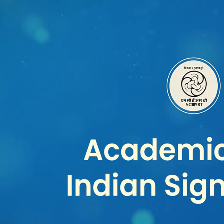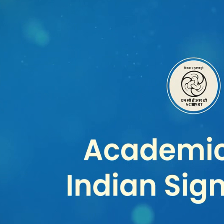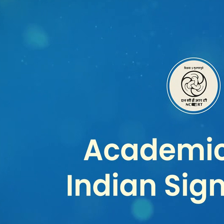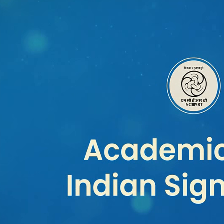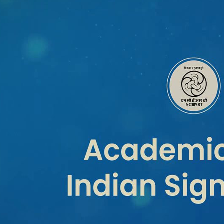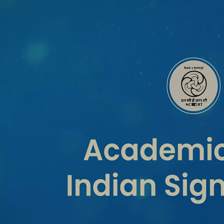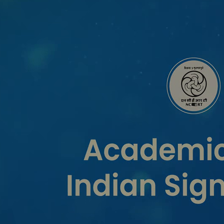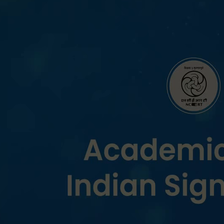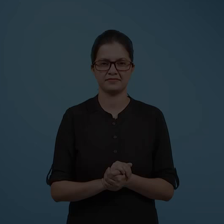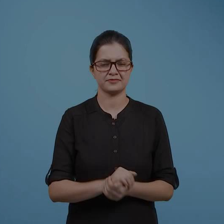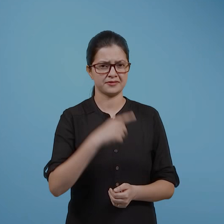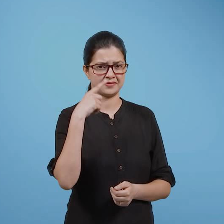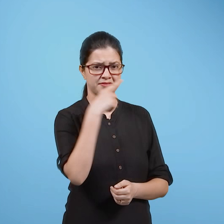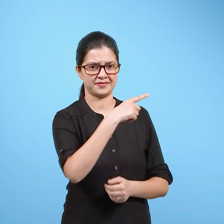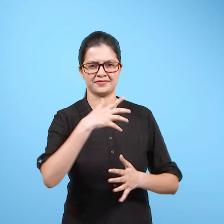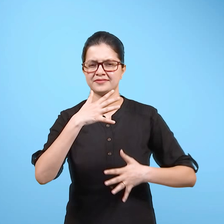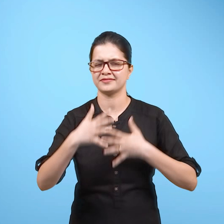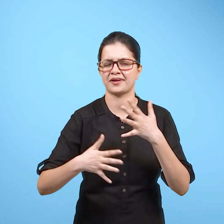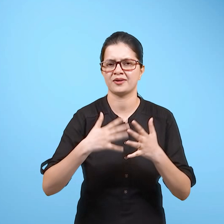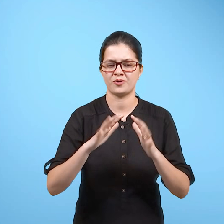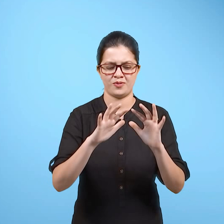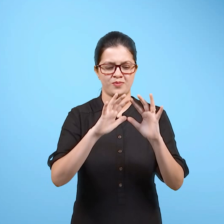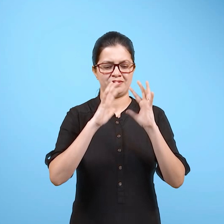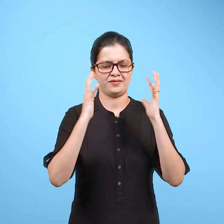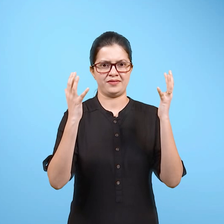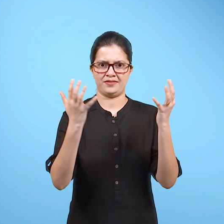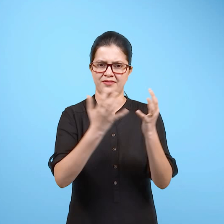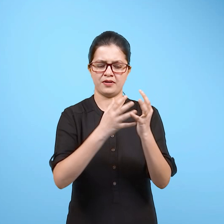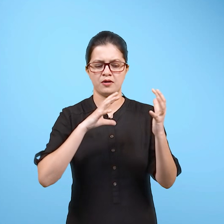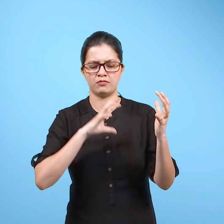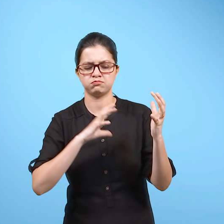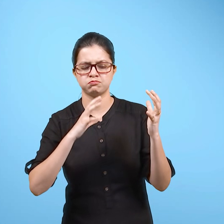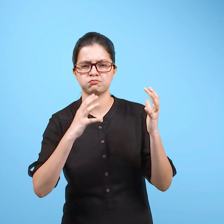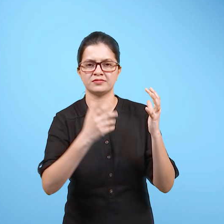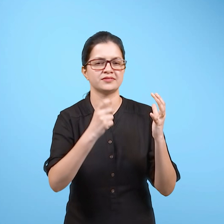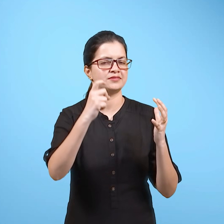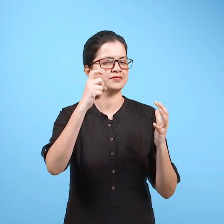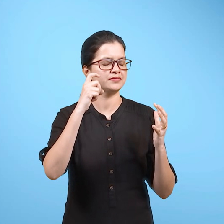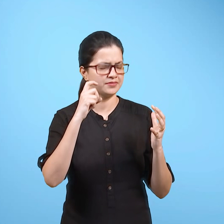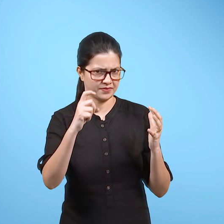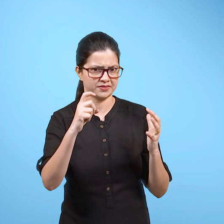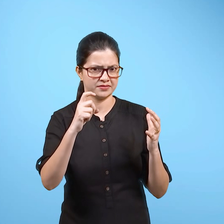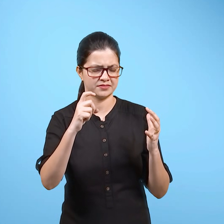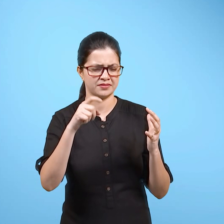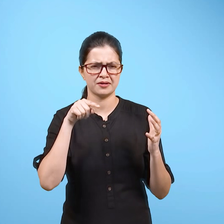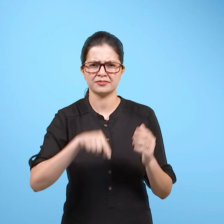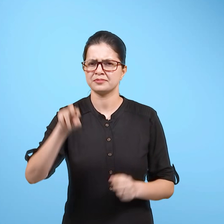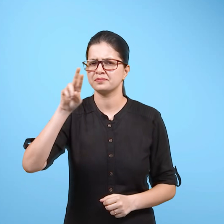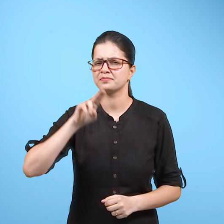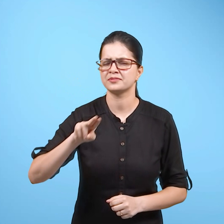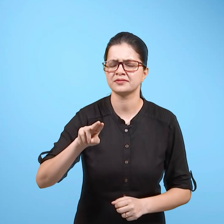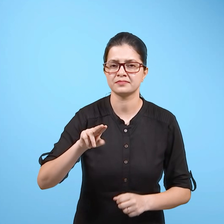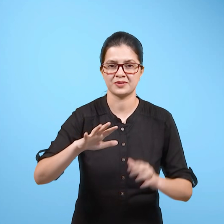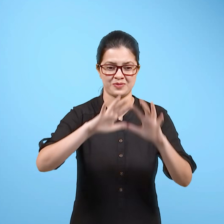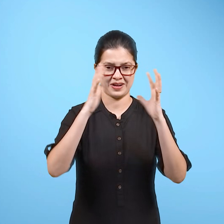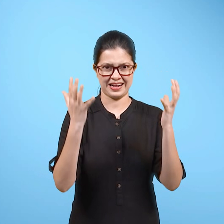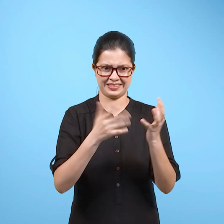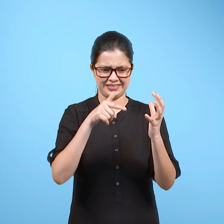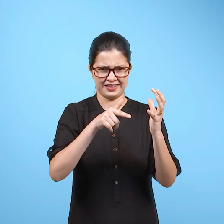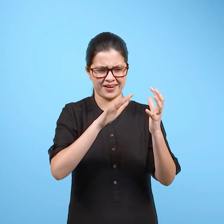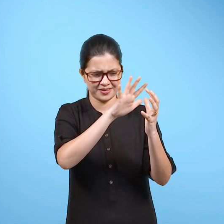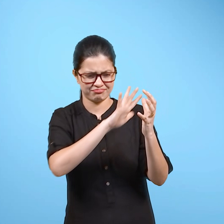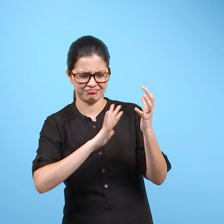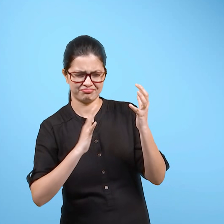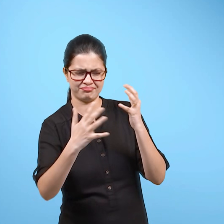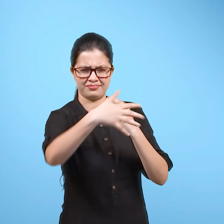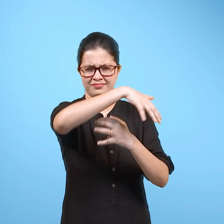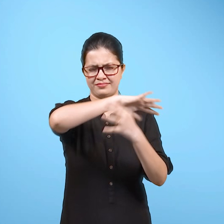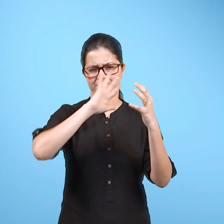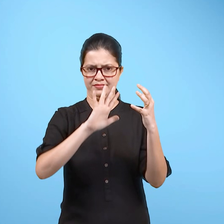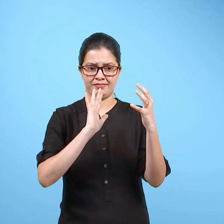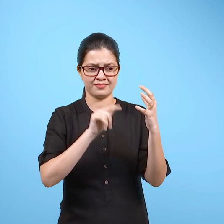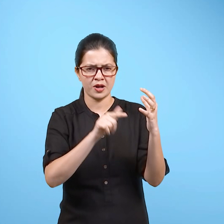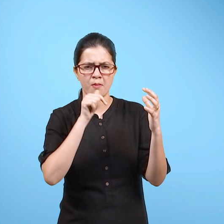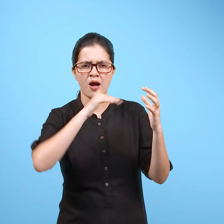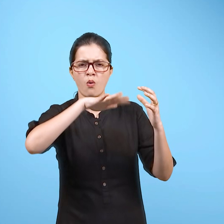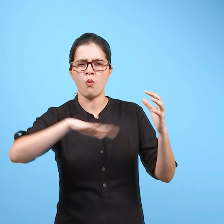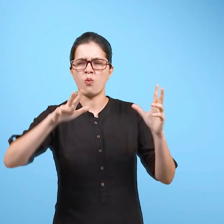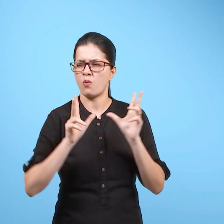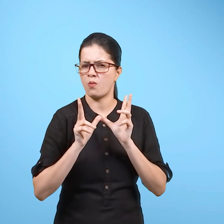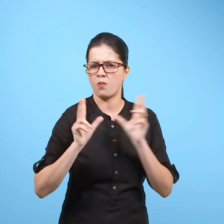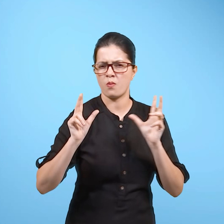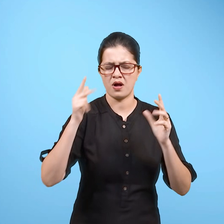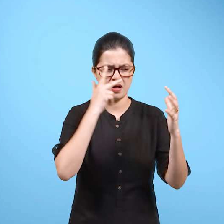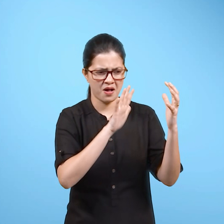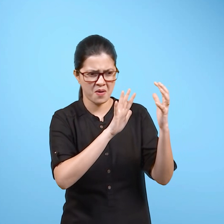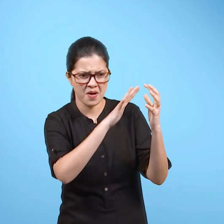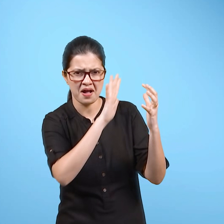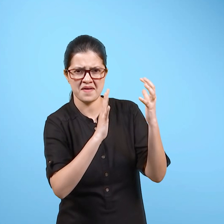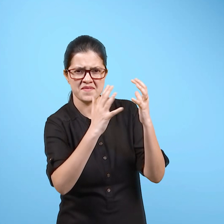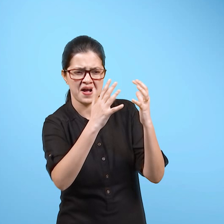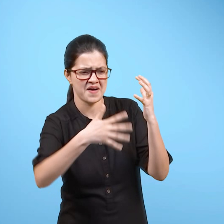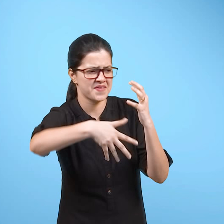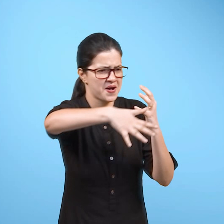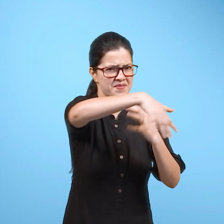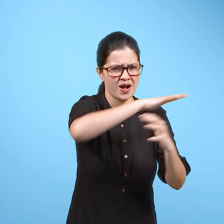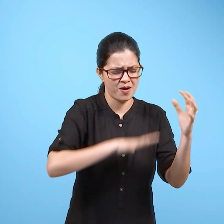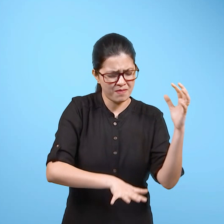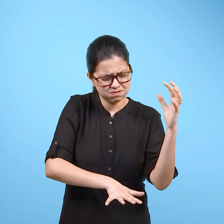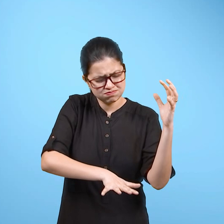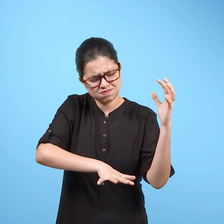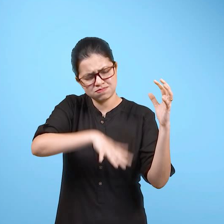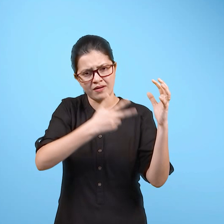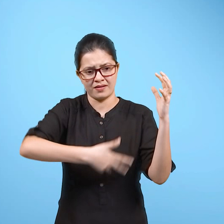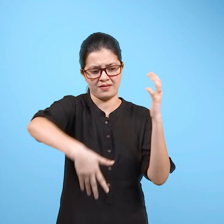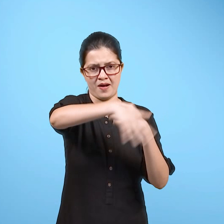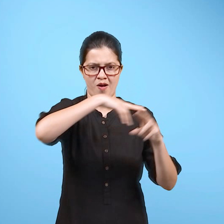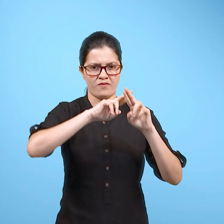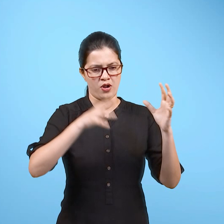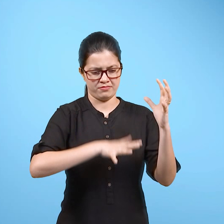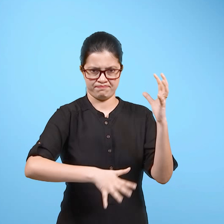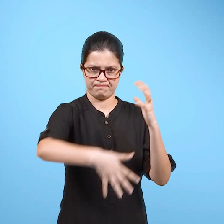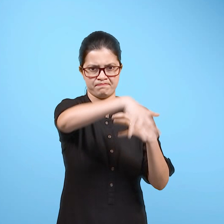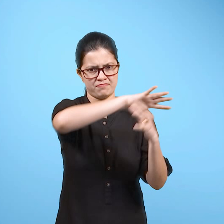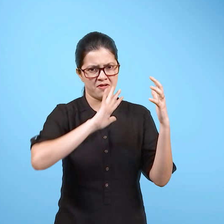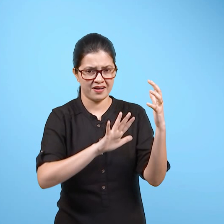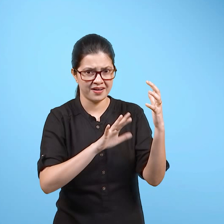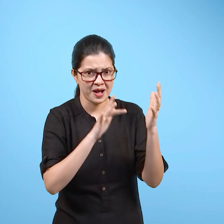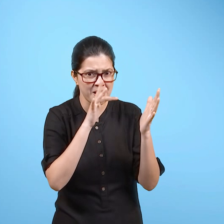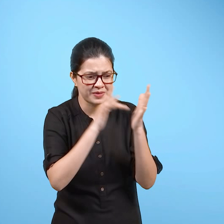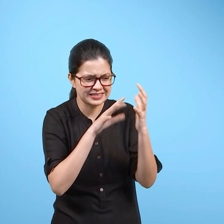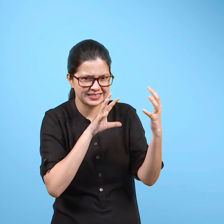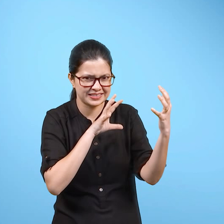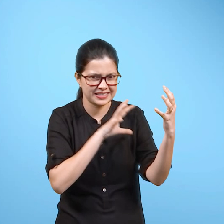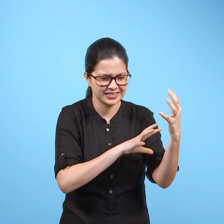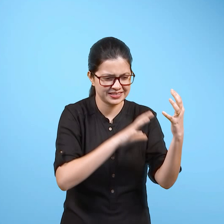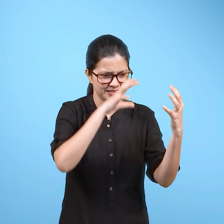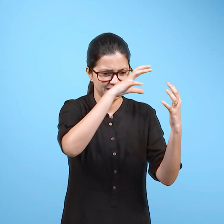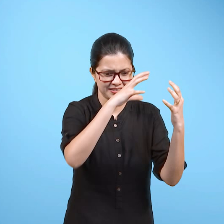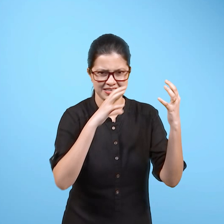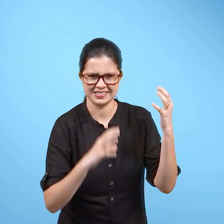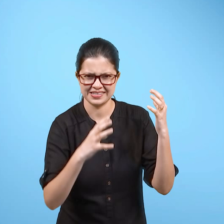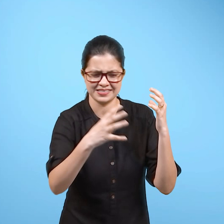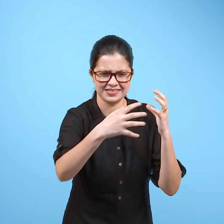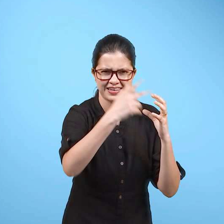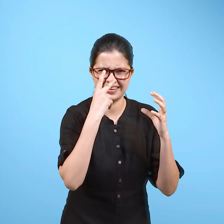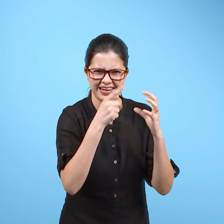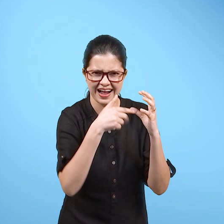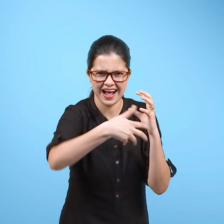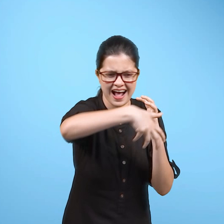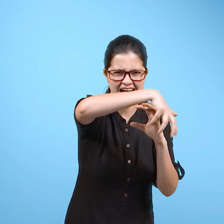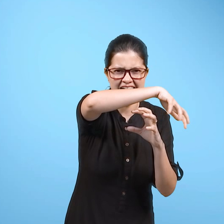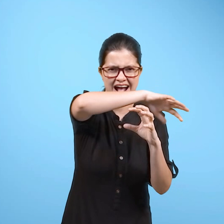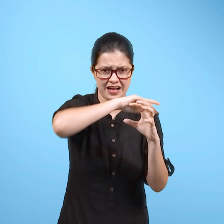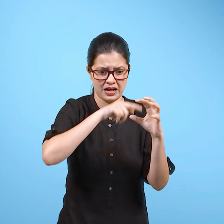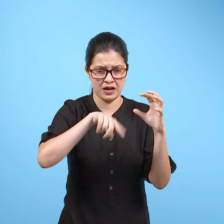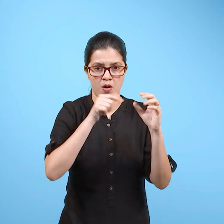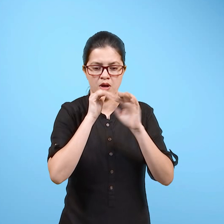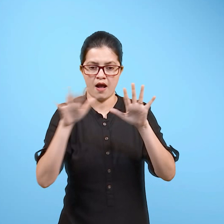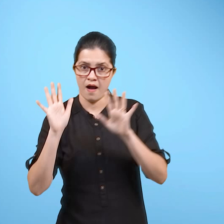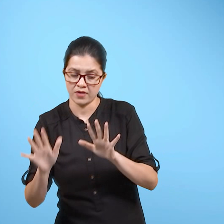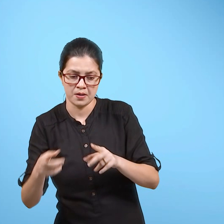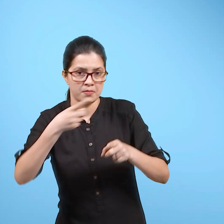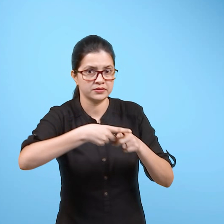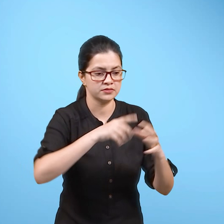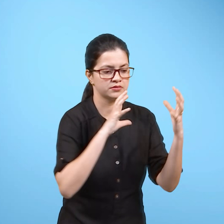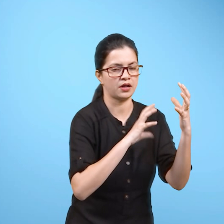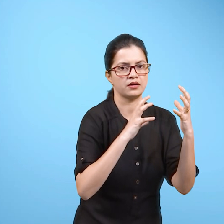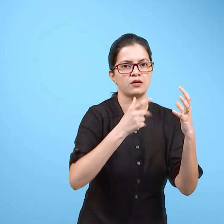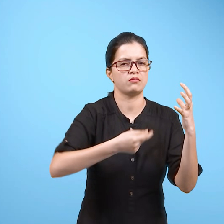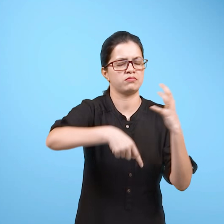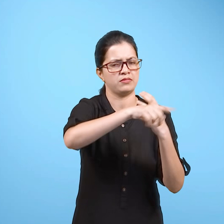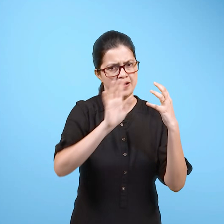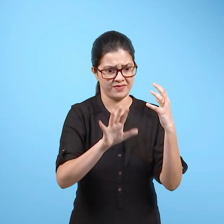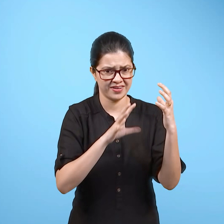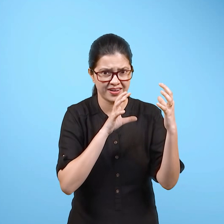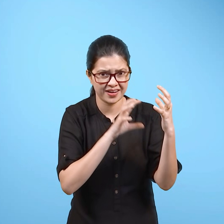Continent This sign refers to continent. A continent is a very large landmass usually surrounded by ocean and rising above sea-level. There are seven